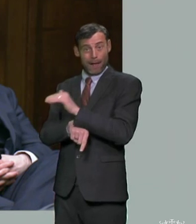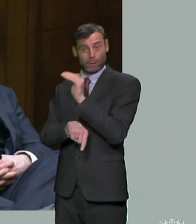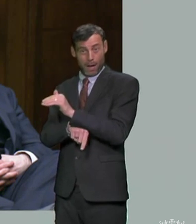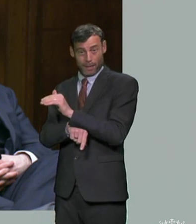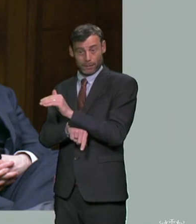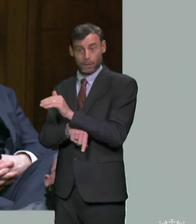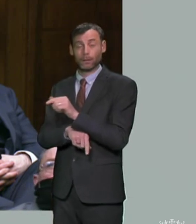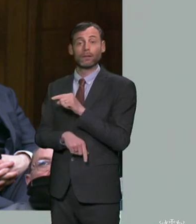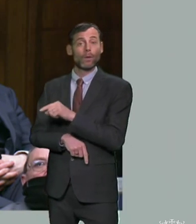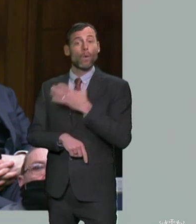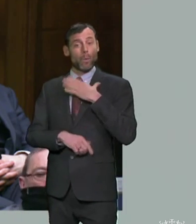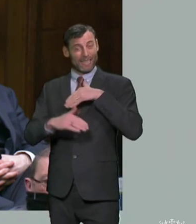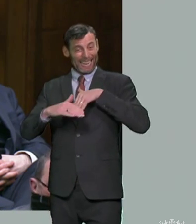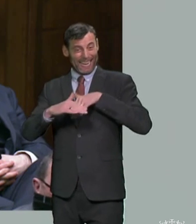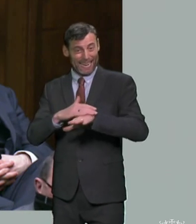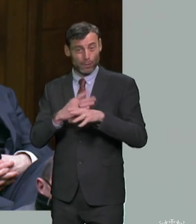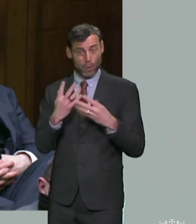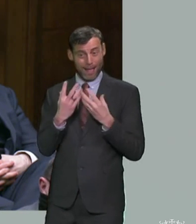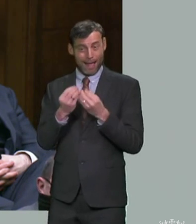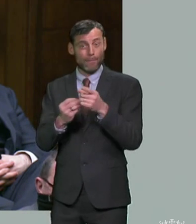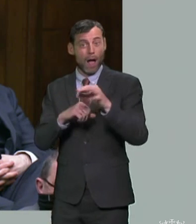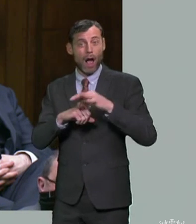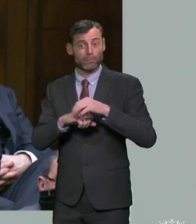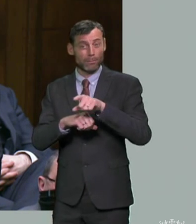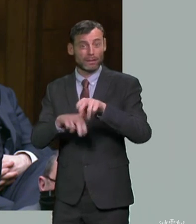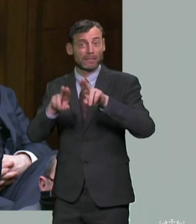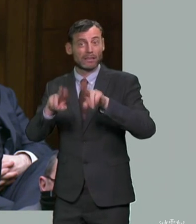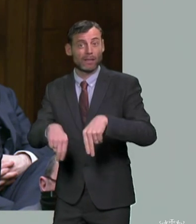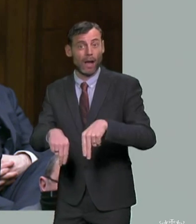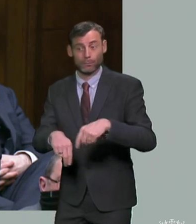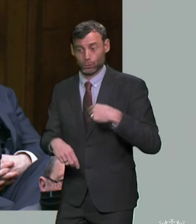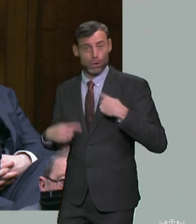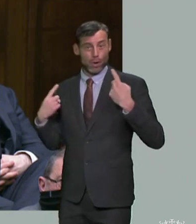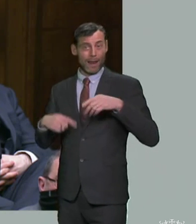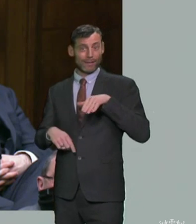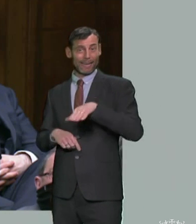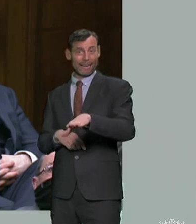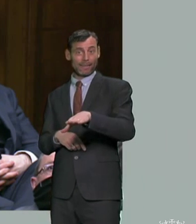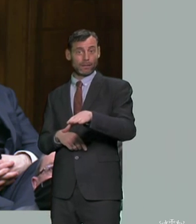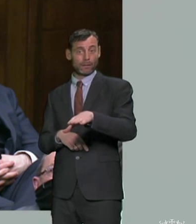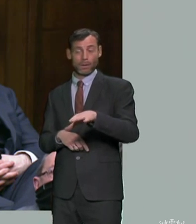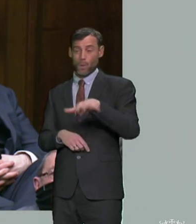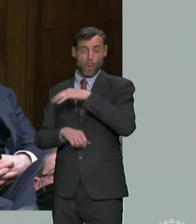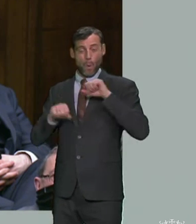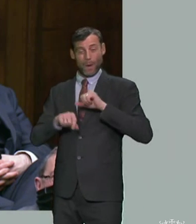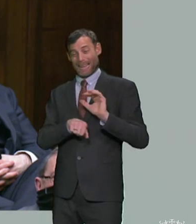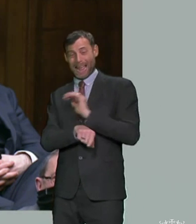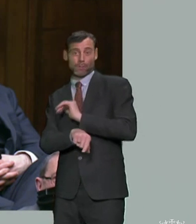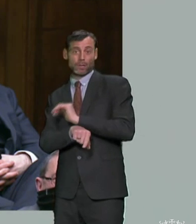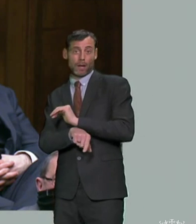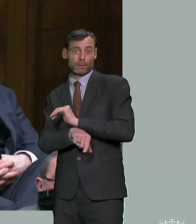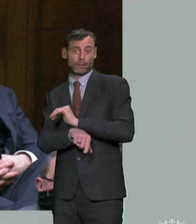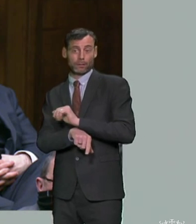Anne’s husband went to his rest in an almost empty building while scores of his friends stood freezing outside.